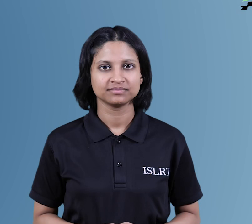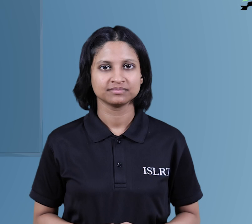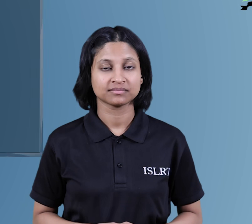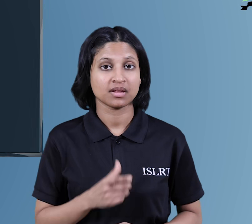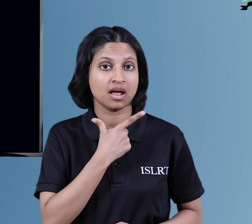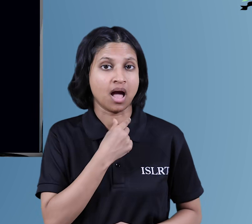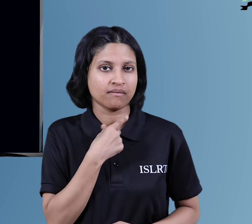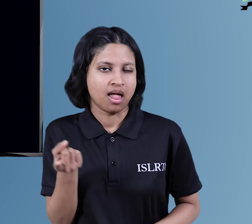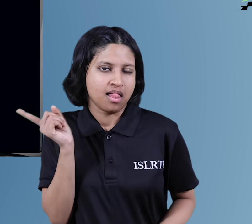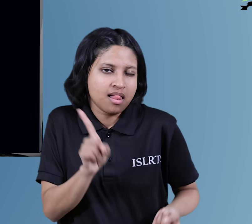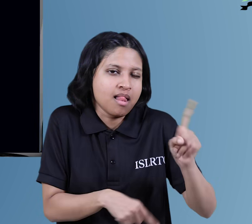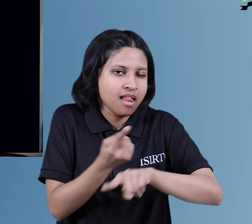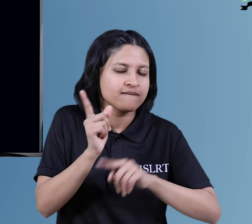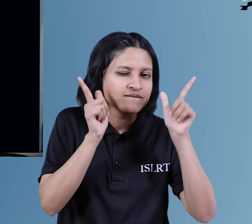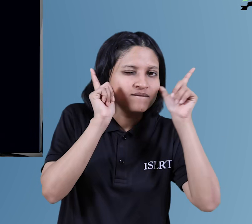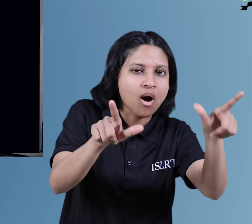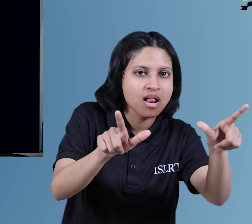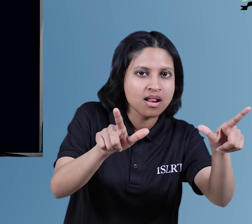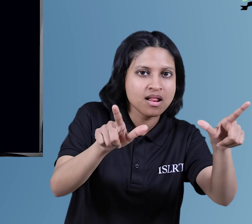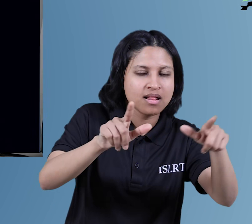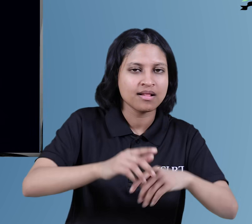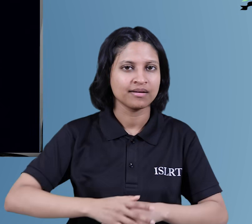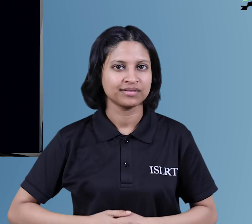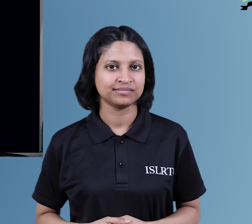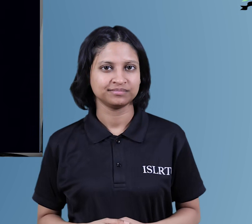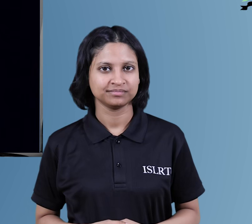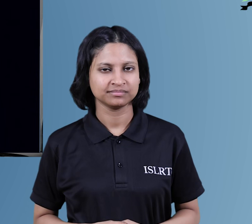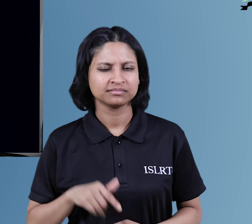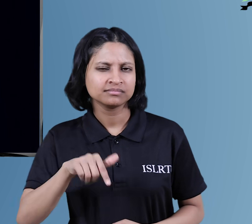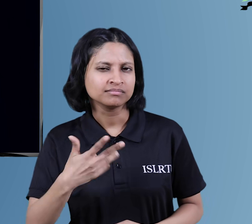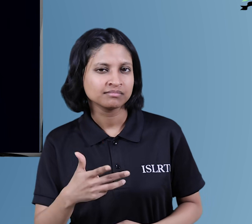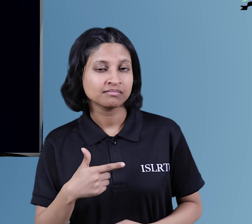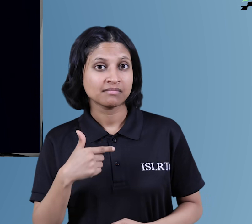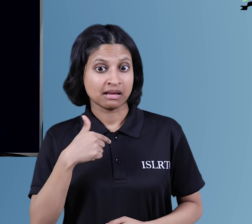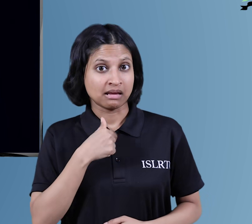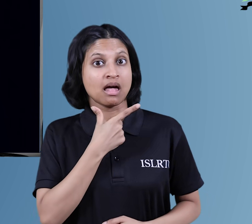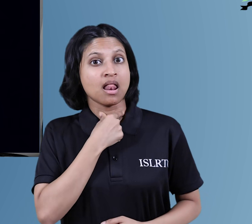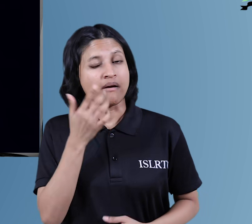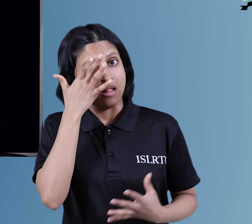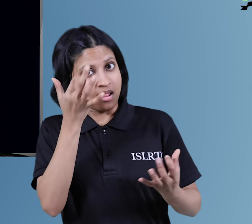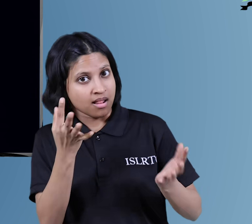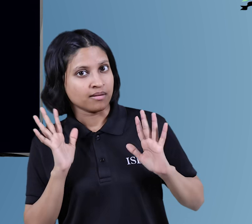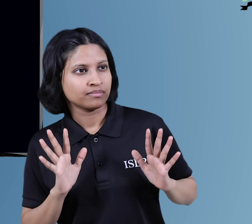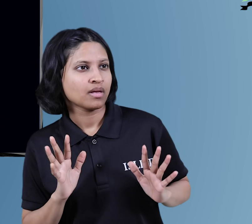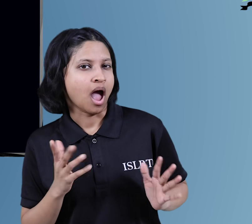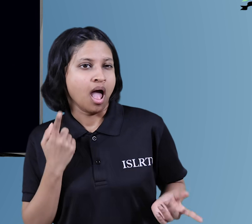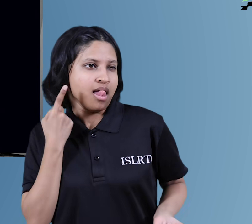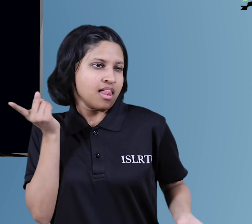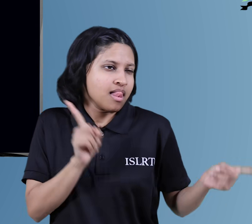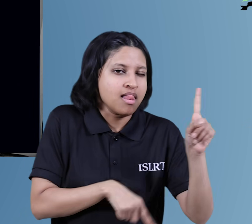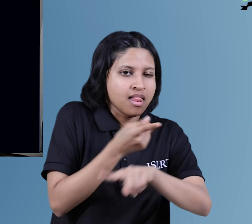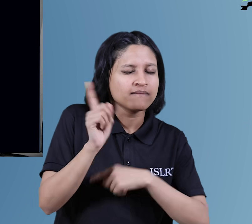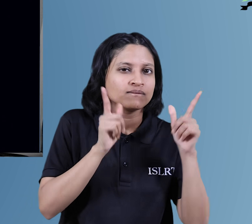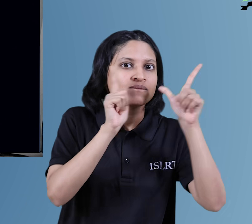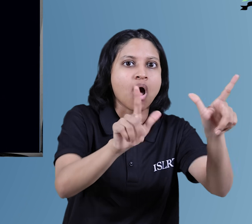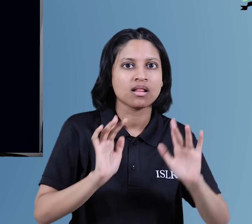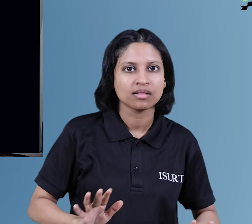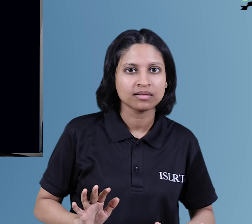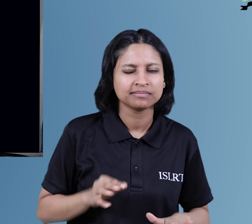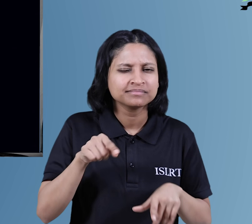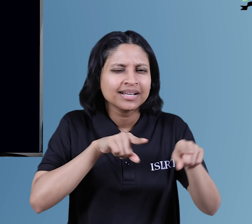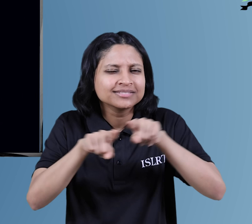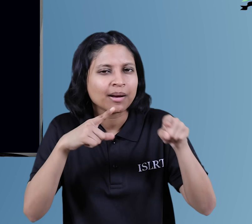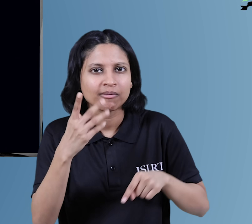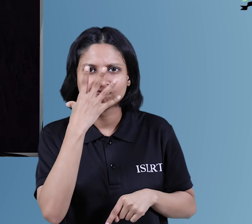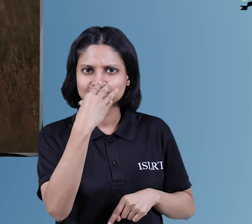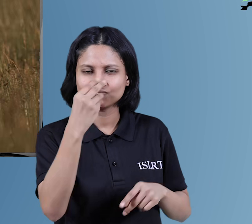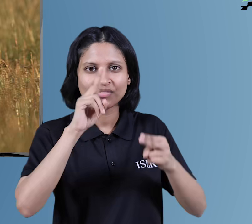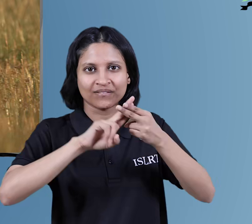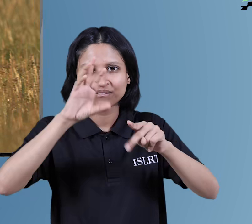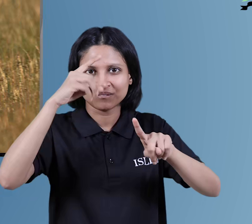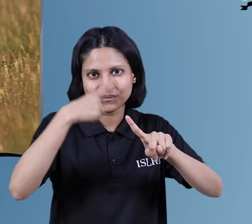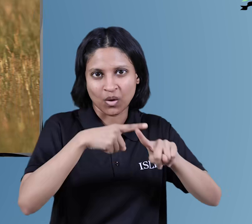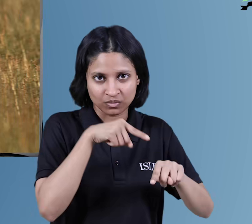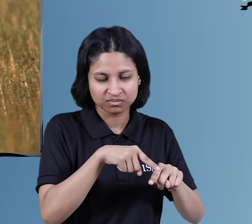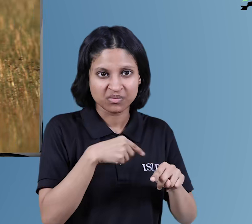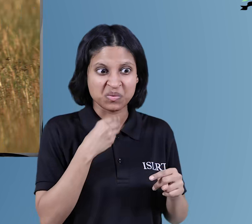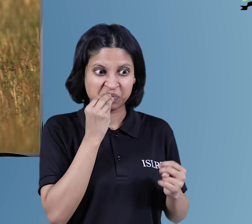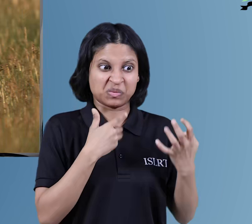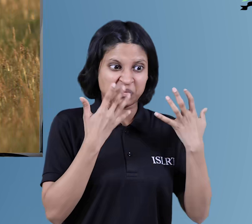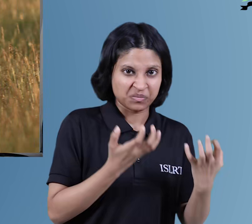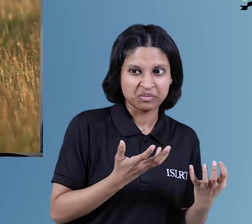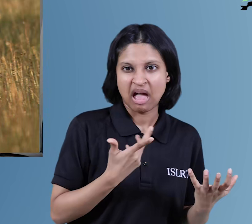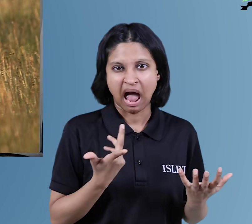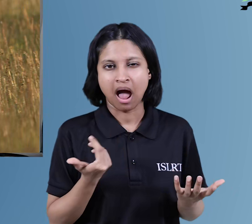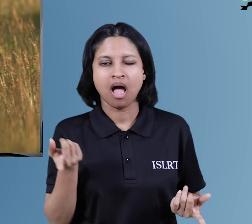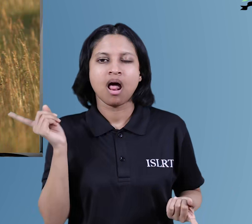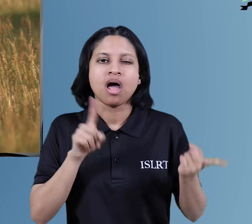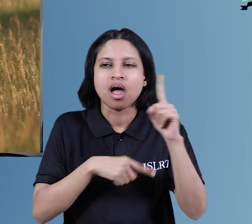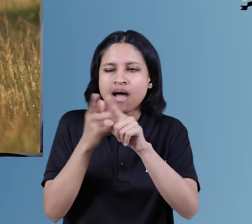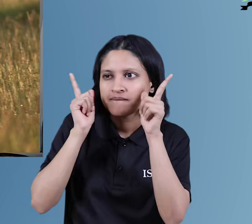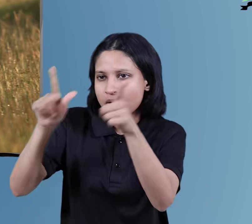Cunning Cunning means being clever and good at tricking others. a cunning fox finds sneaky ways to catch its food.